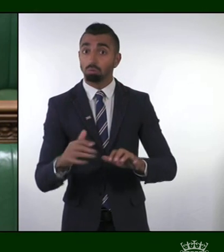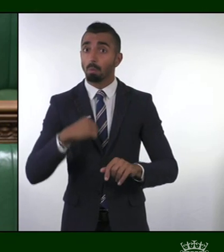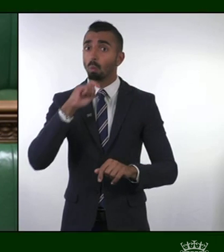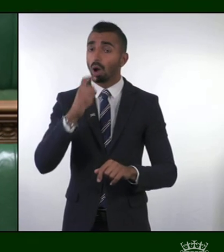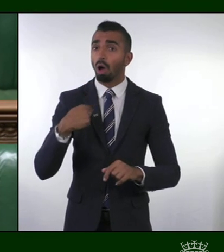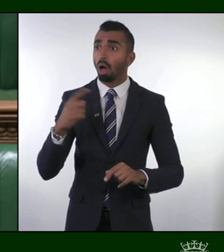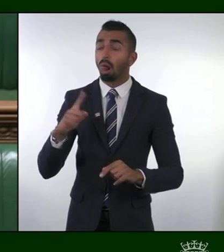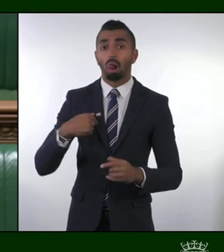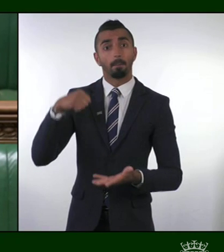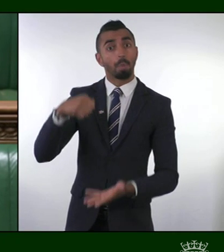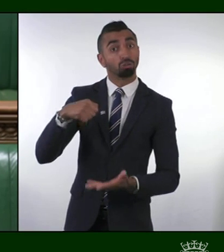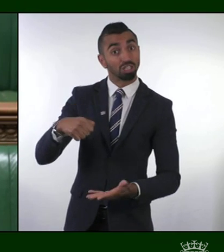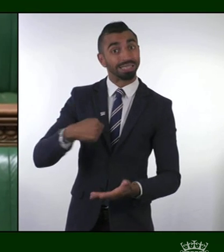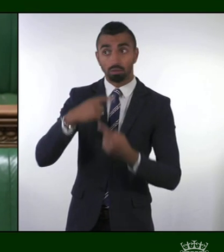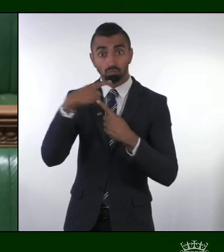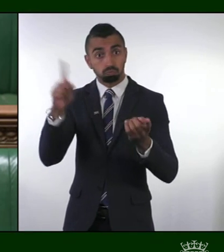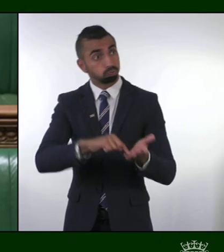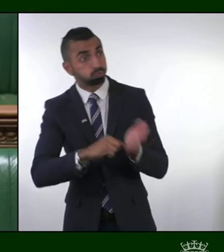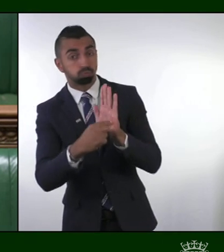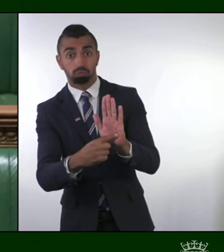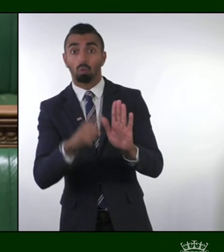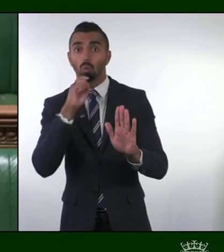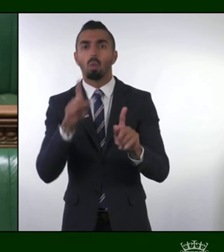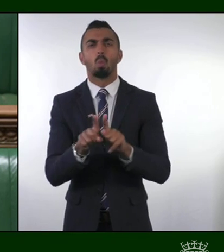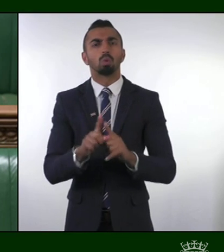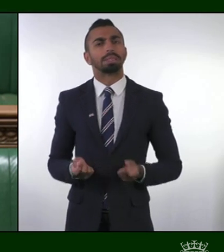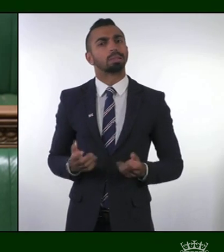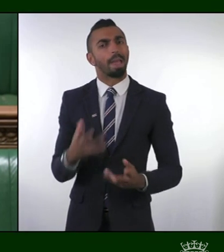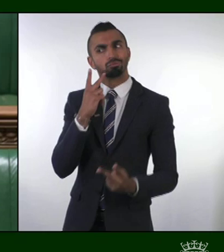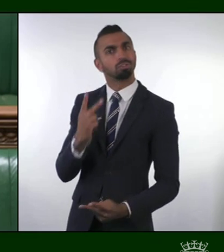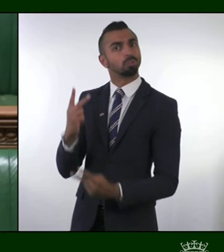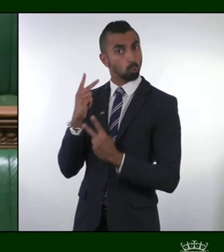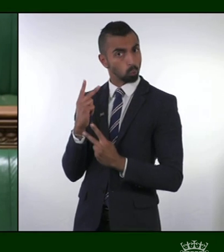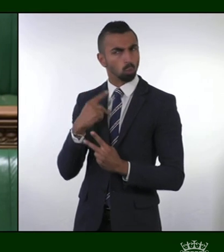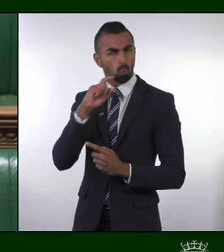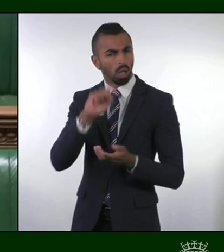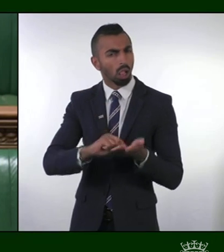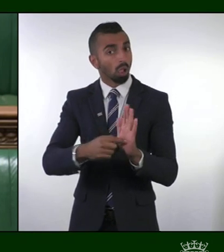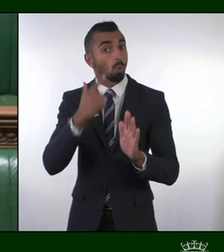And we will deal, too, with the challenges facing our public finances.